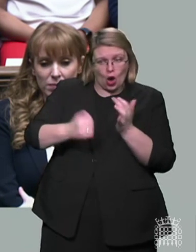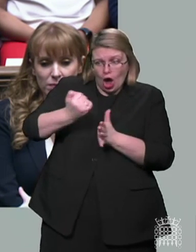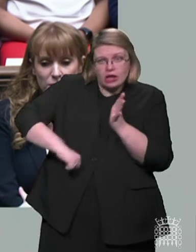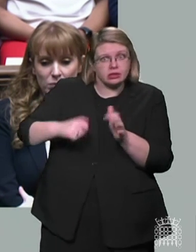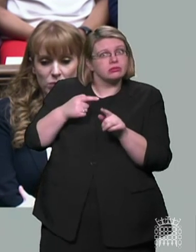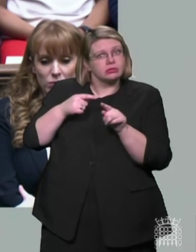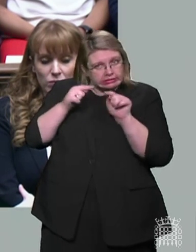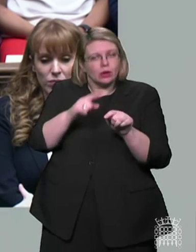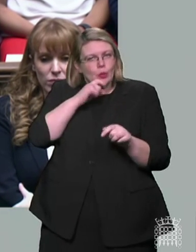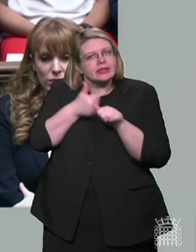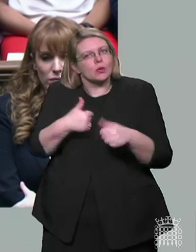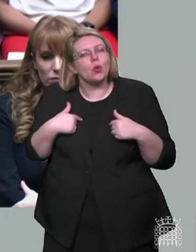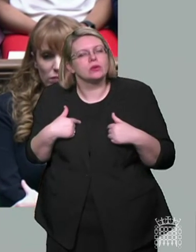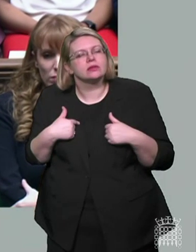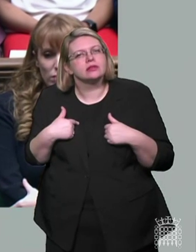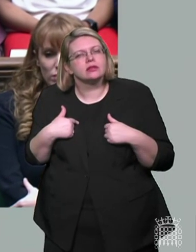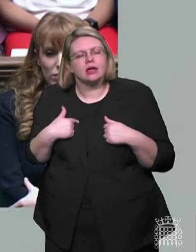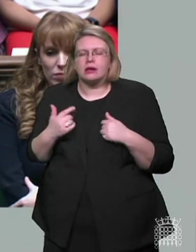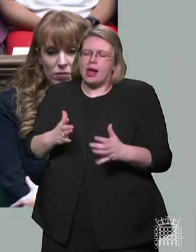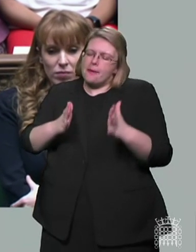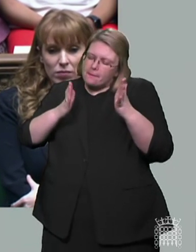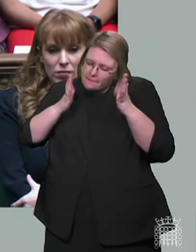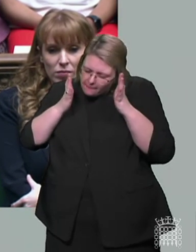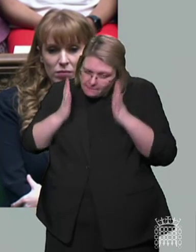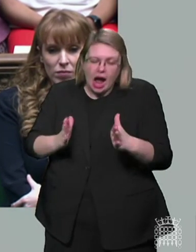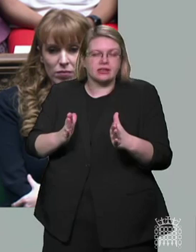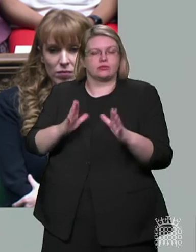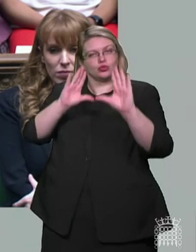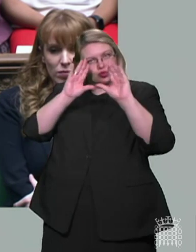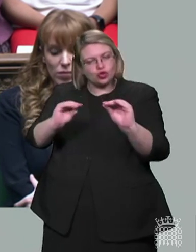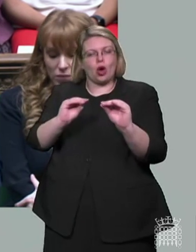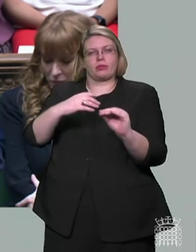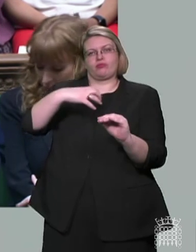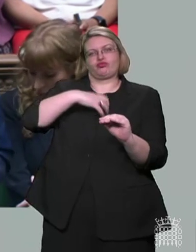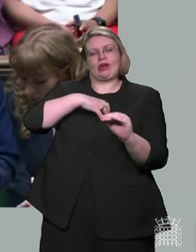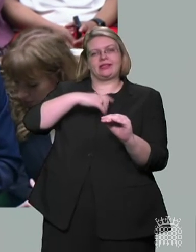We must also do more to defeat Putin’s campaign of lies and disinformation.